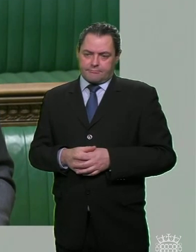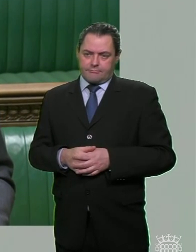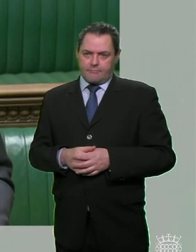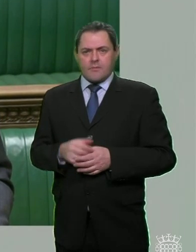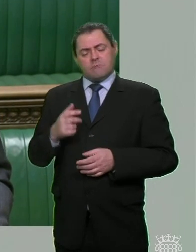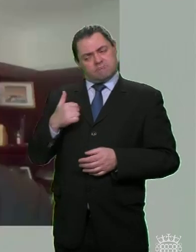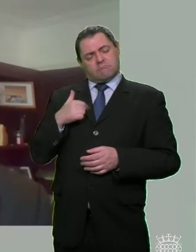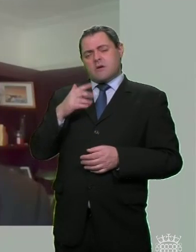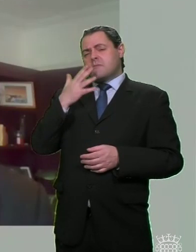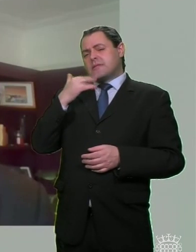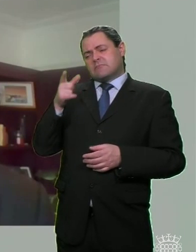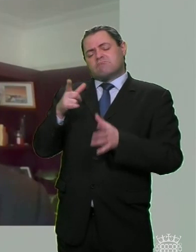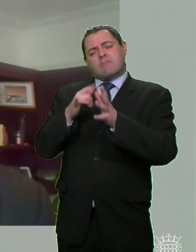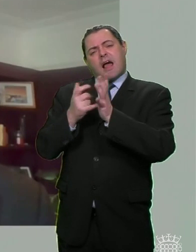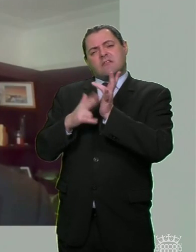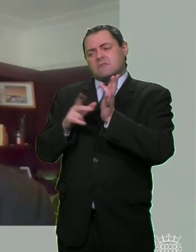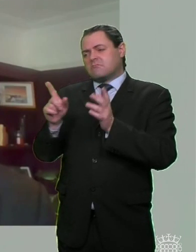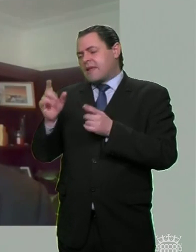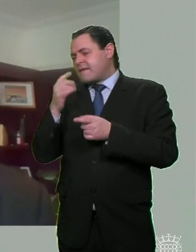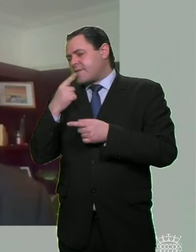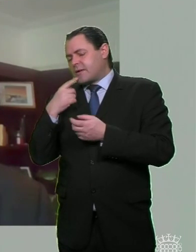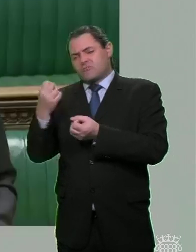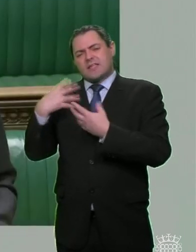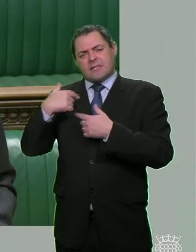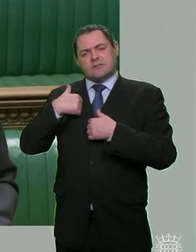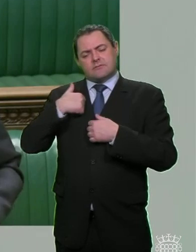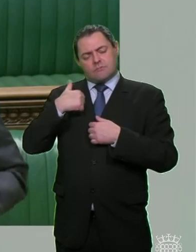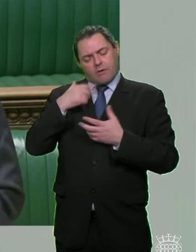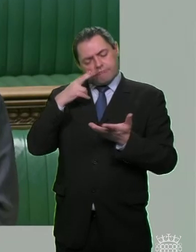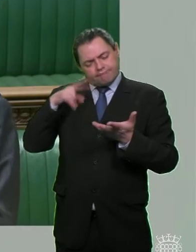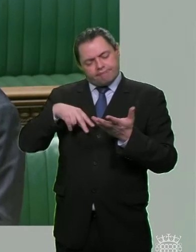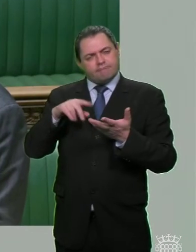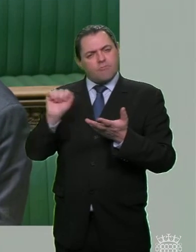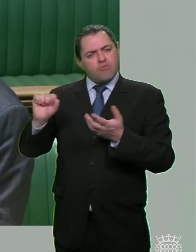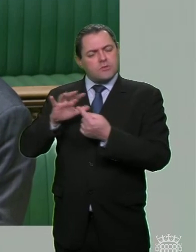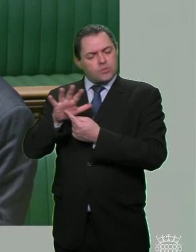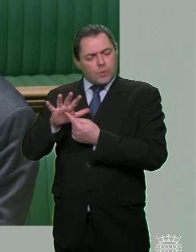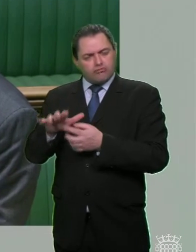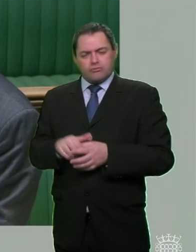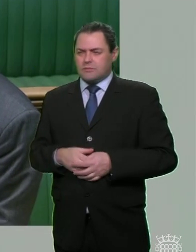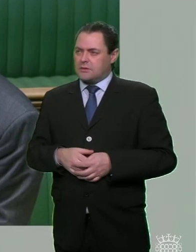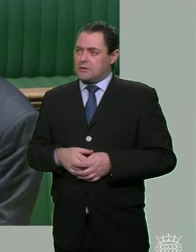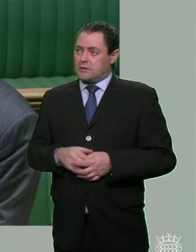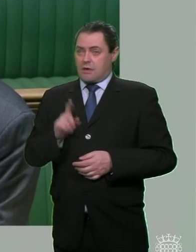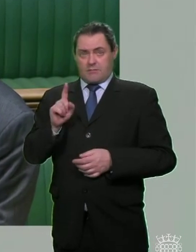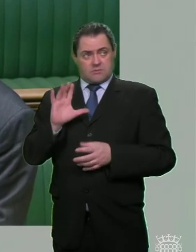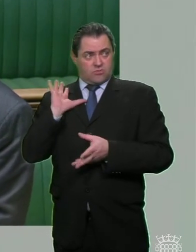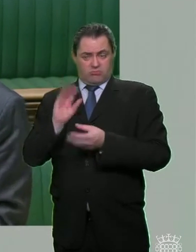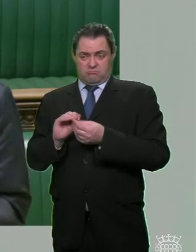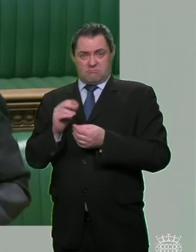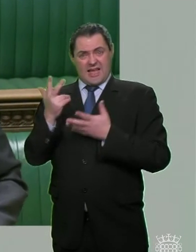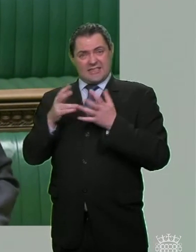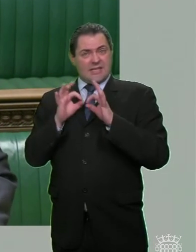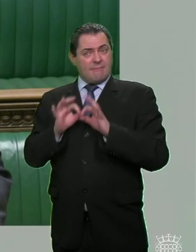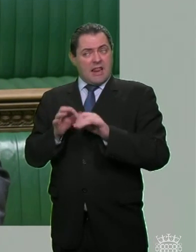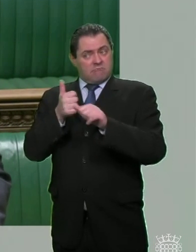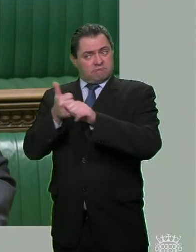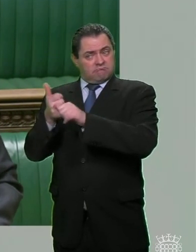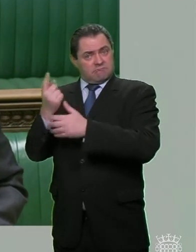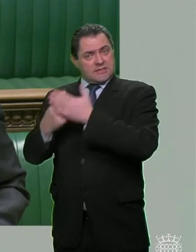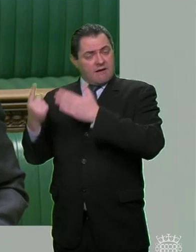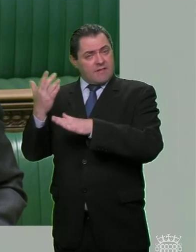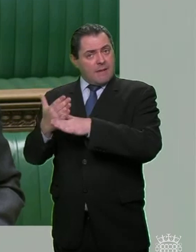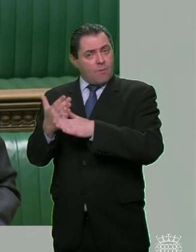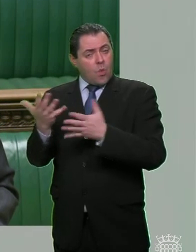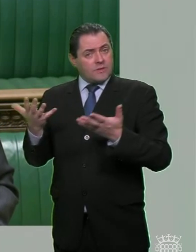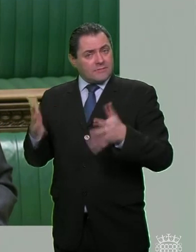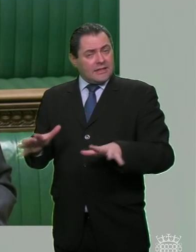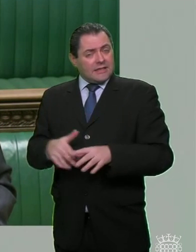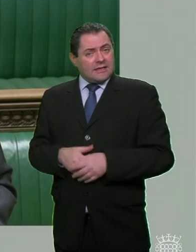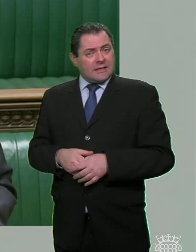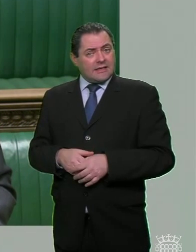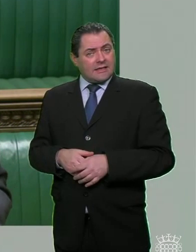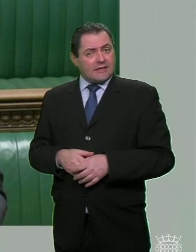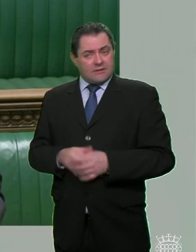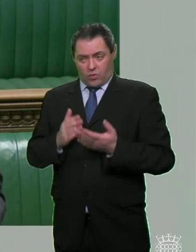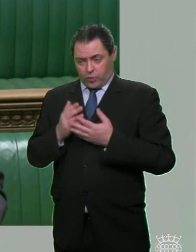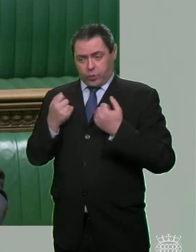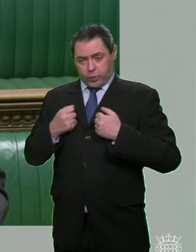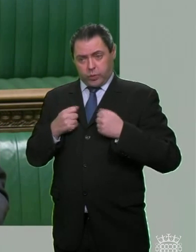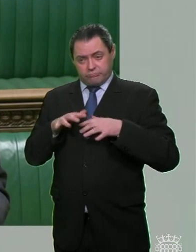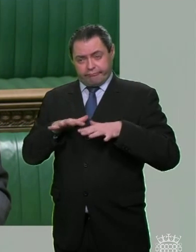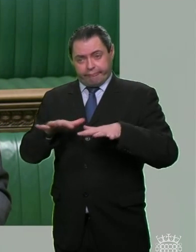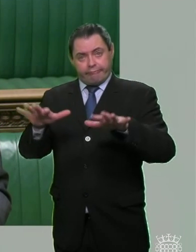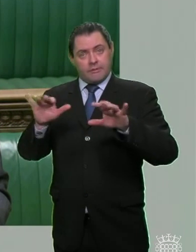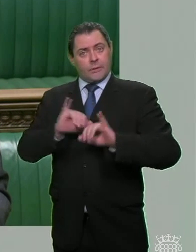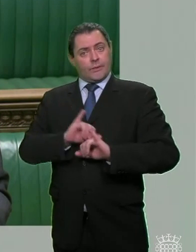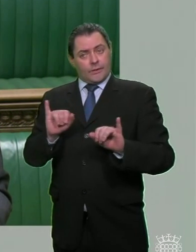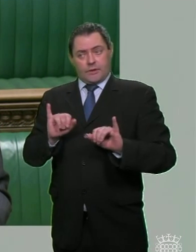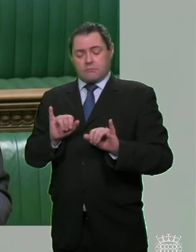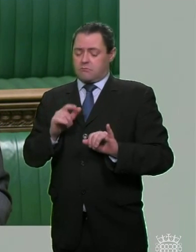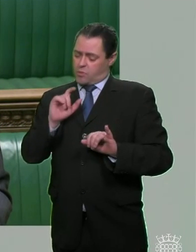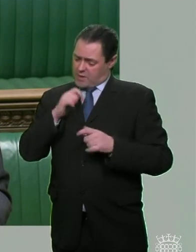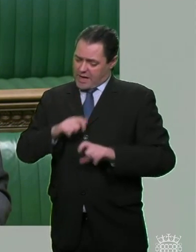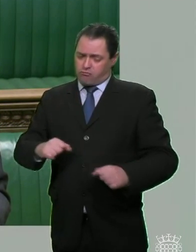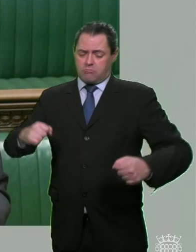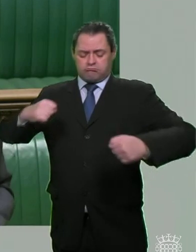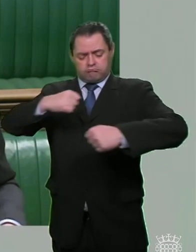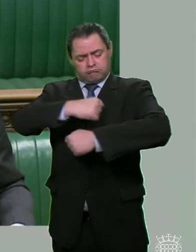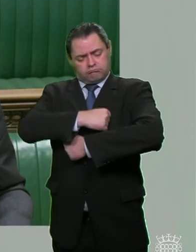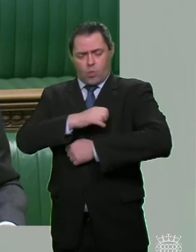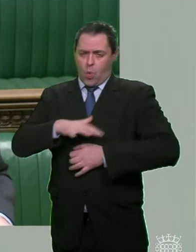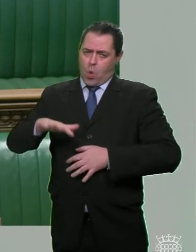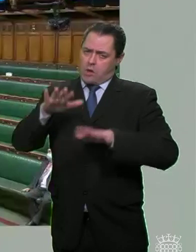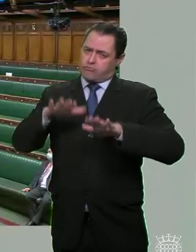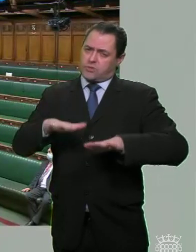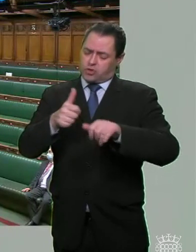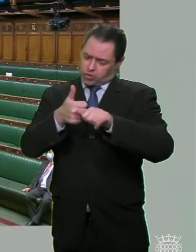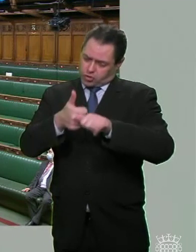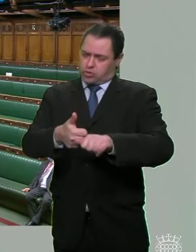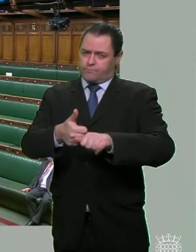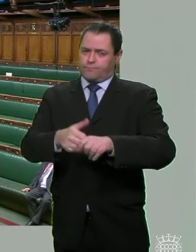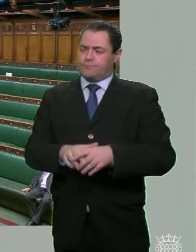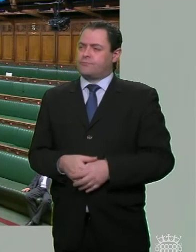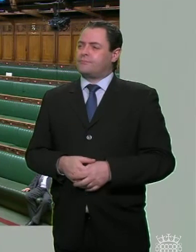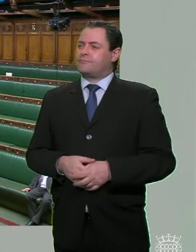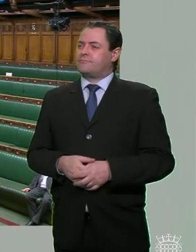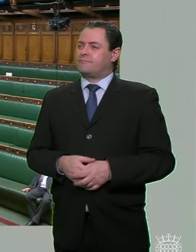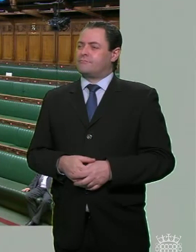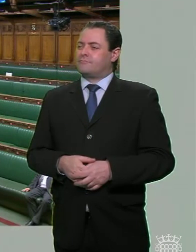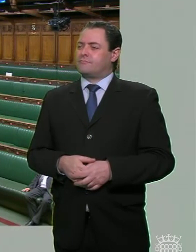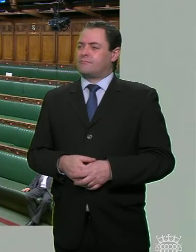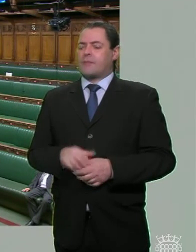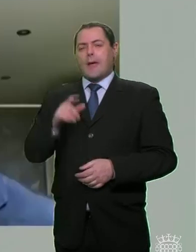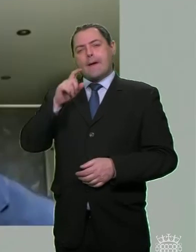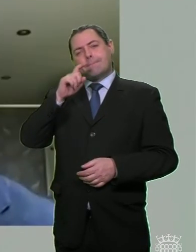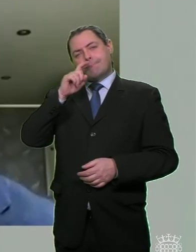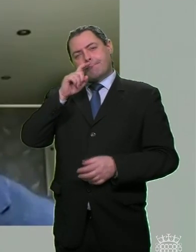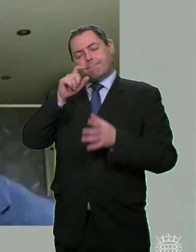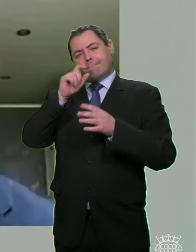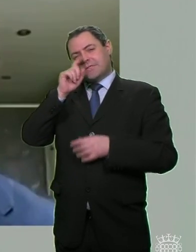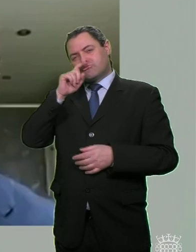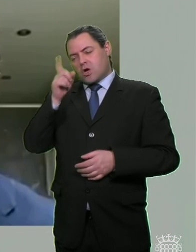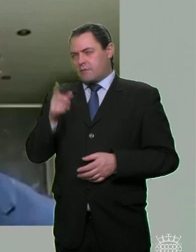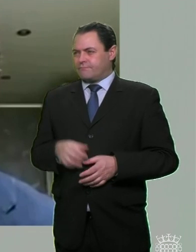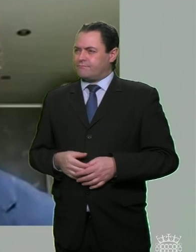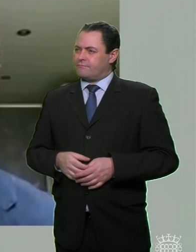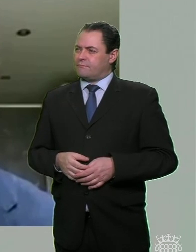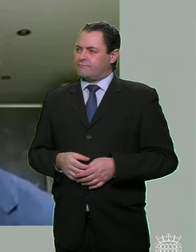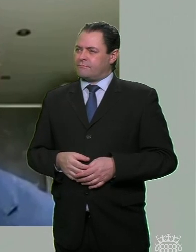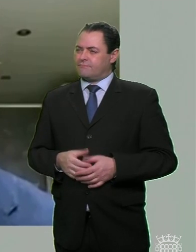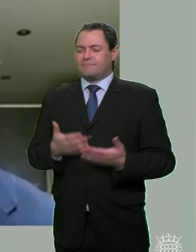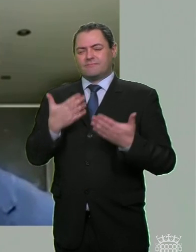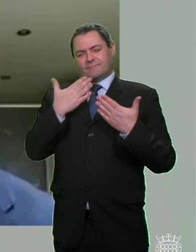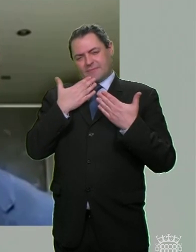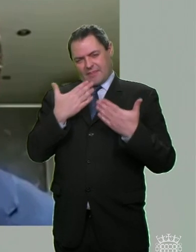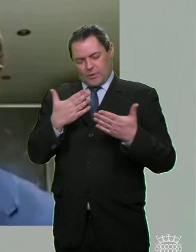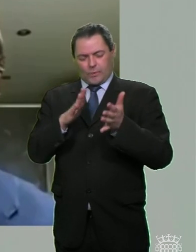I would invite him to send the details of Alison’s case to us and we will see what we can do, but I must remind the House that we have spent about £18 billion supporting self-employed people throughout this pandemic and, as I say, we will continue to put our arms around the British people for the duration of the crisis.